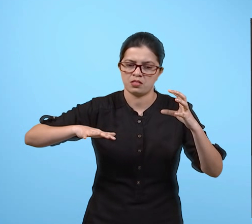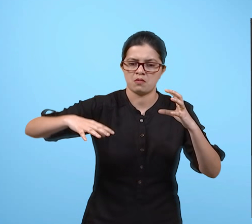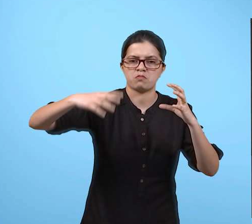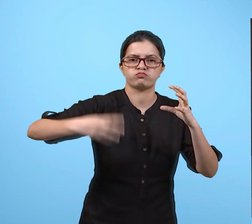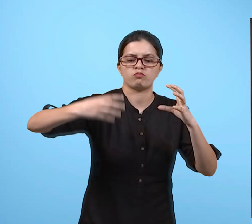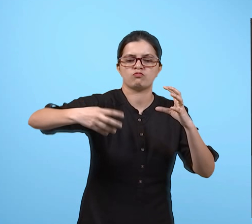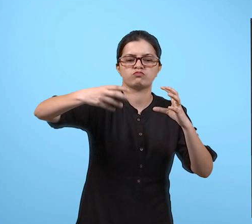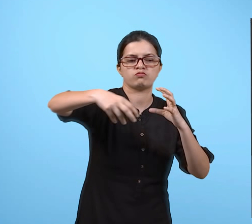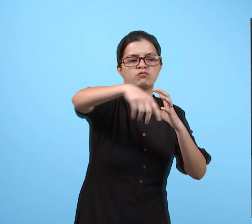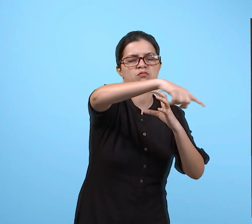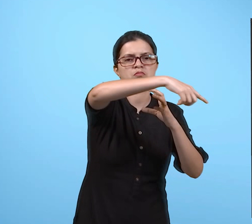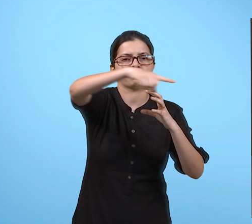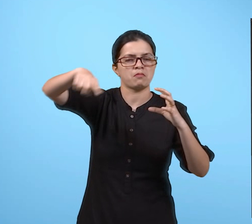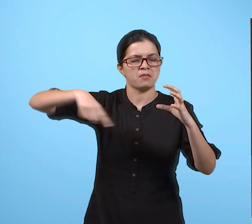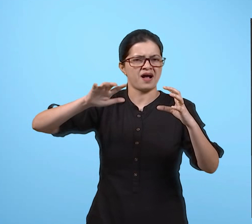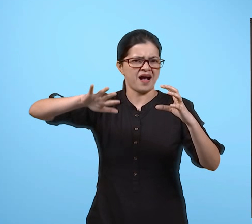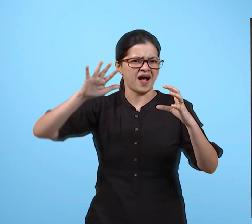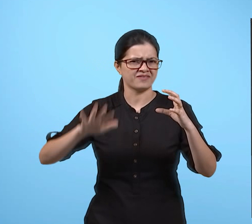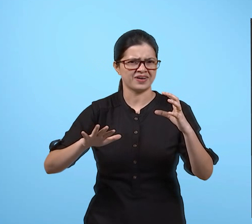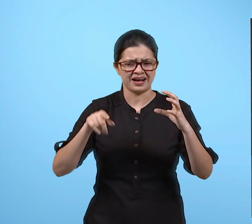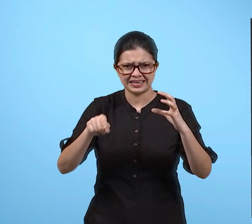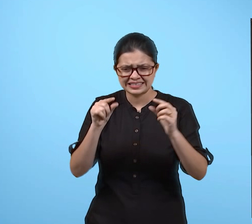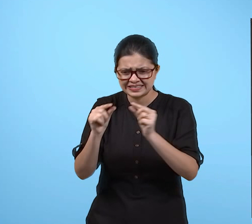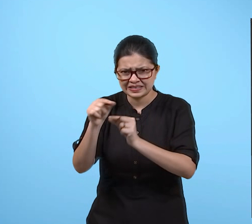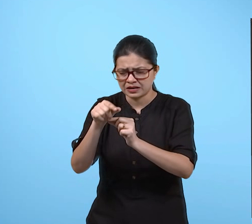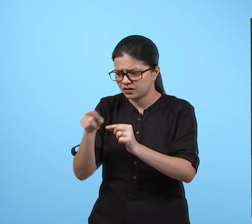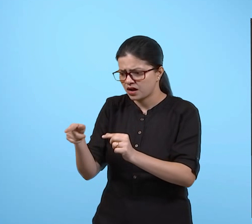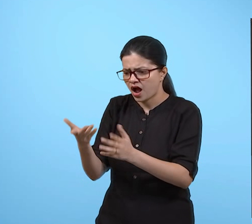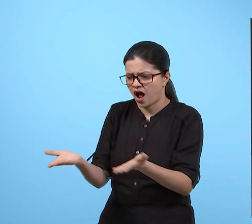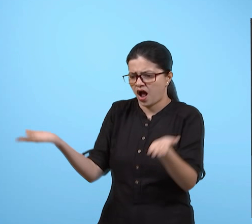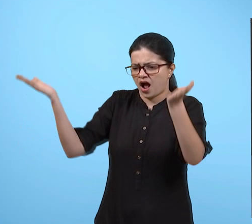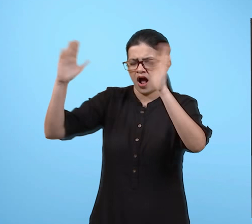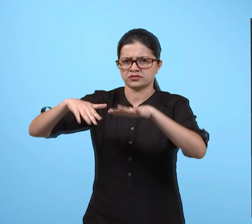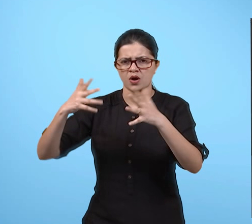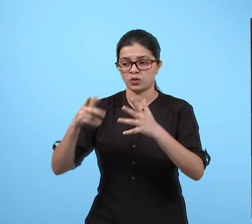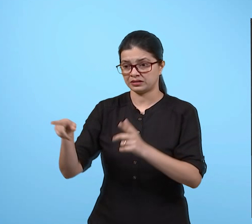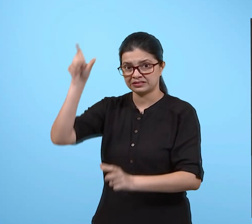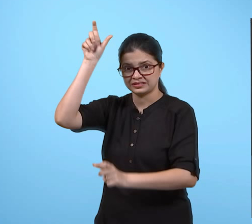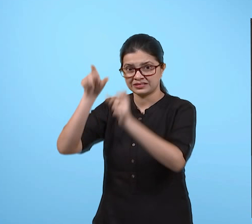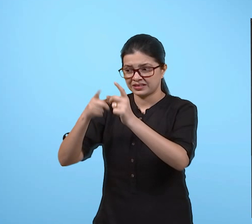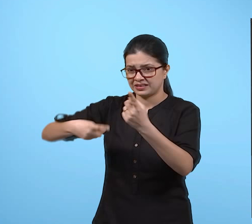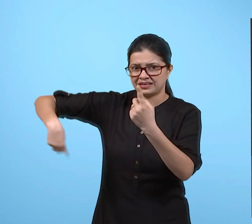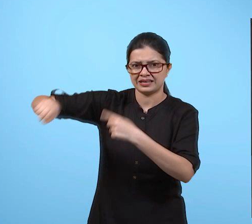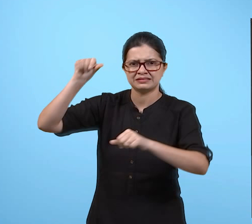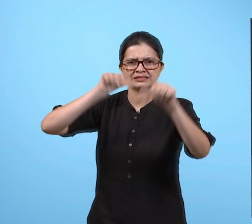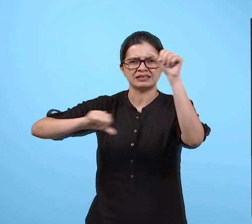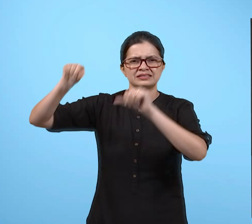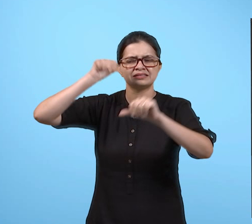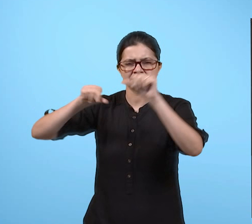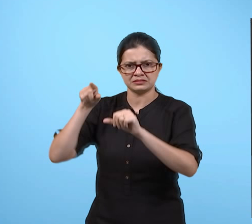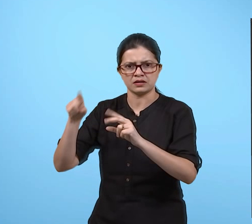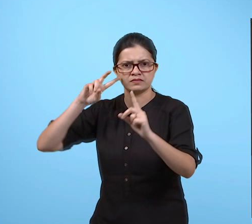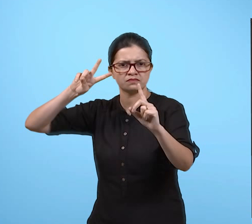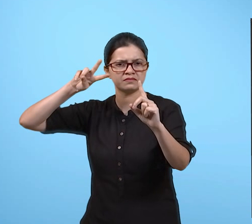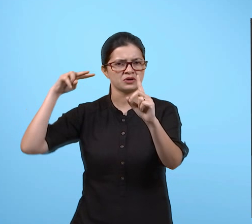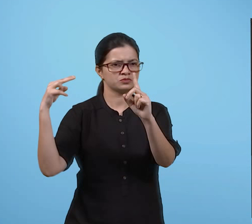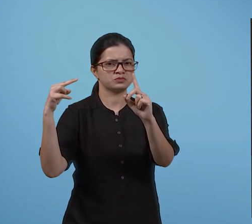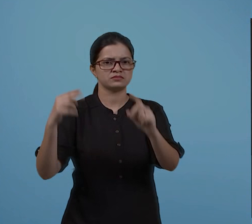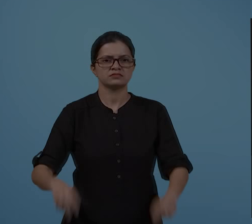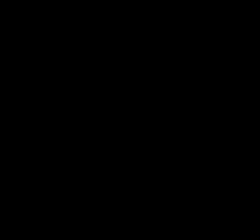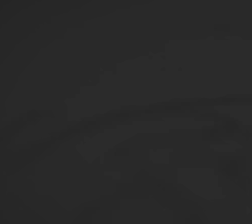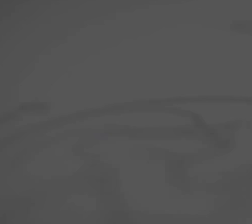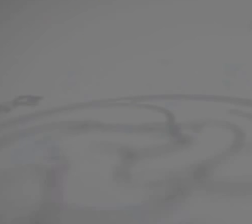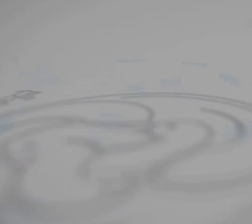Scientists are of the view that asteroids are parts of a planet which exploded many years back.